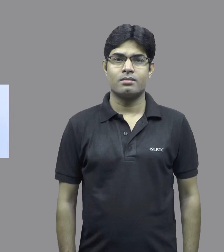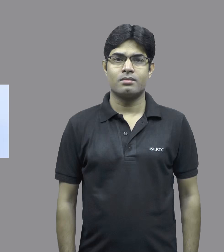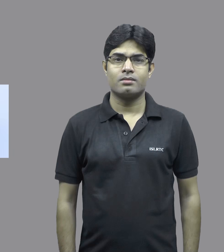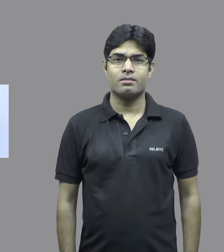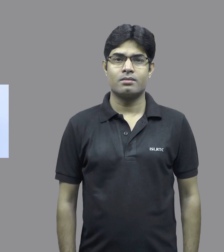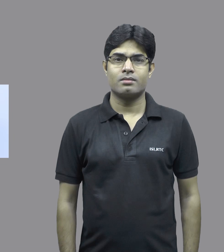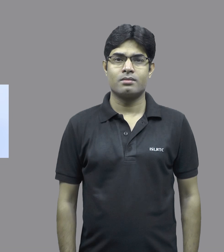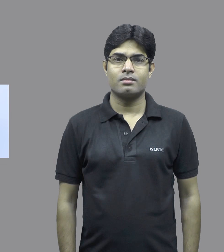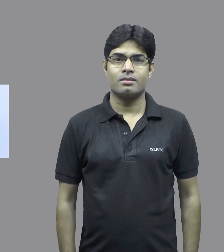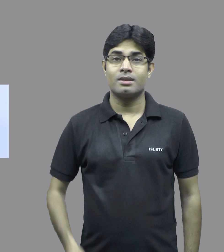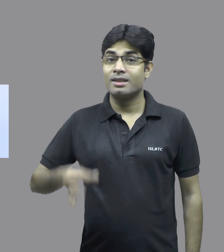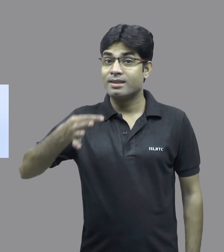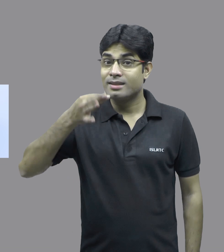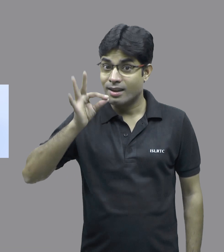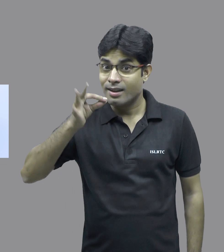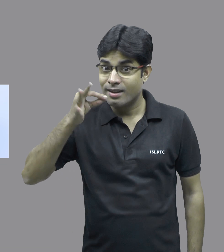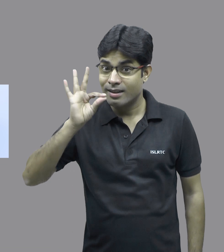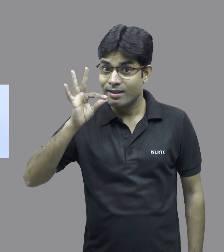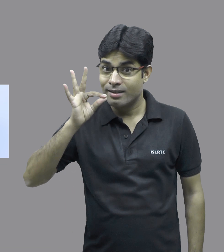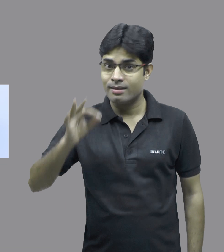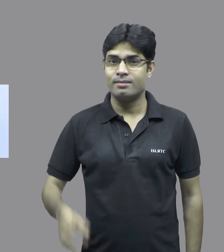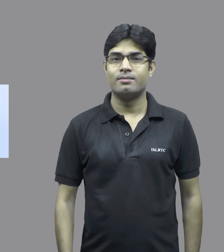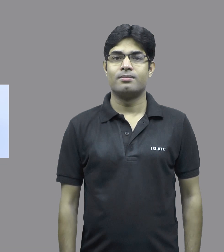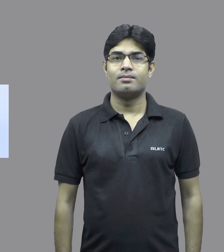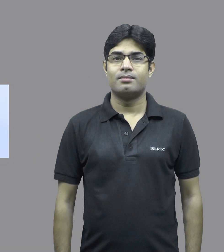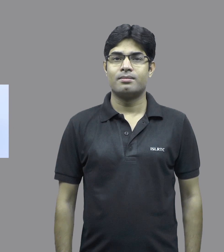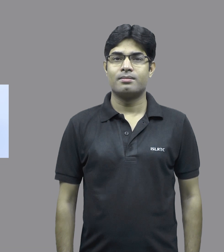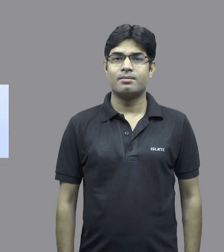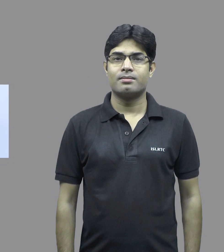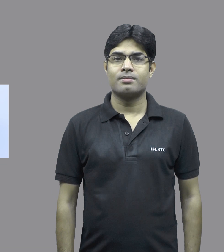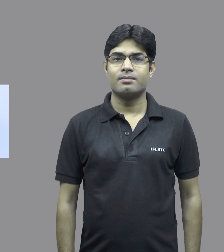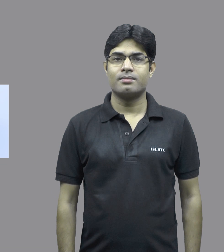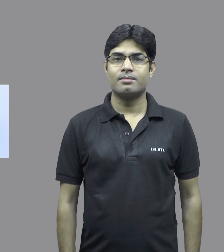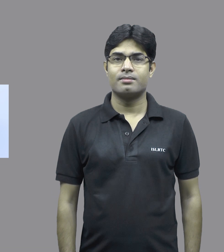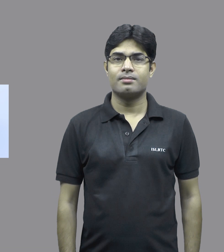Tea